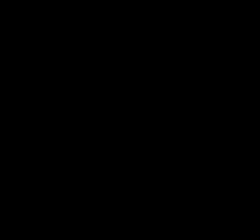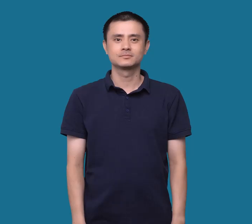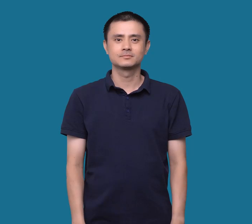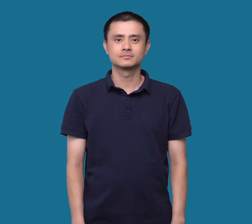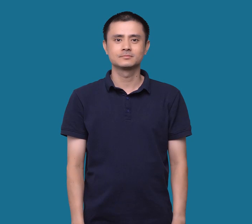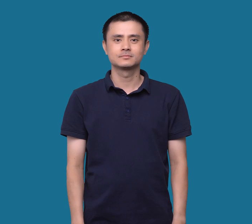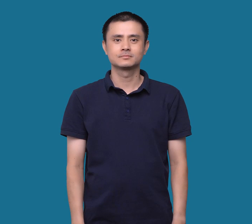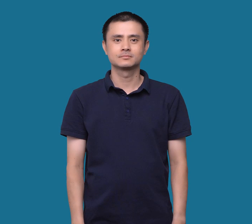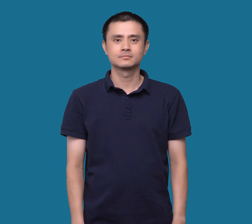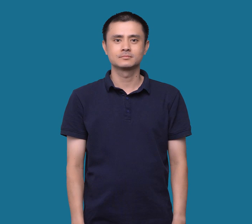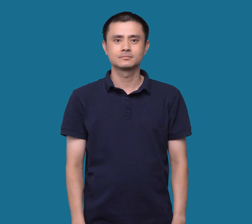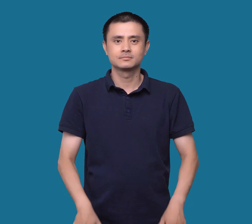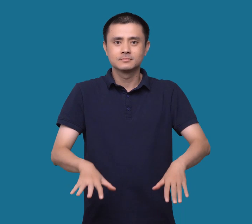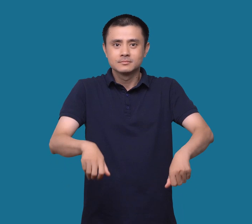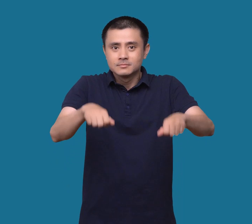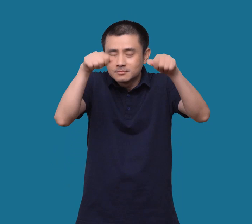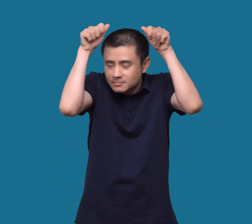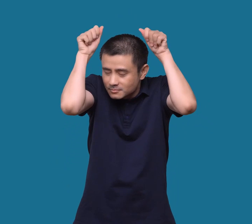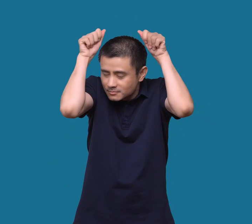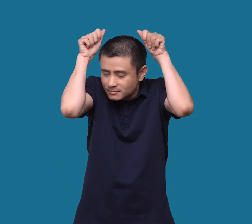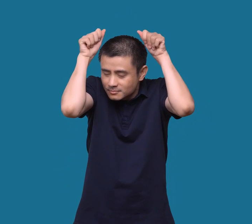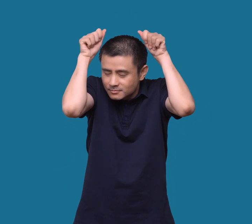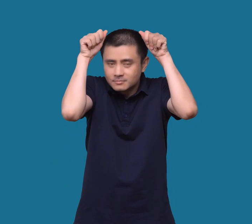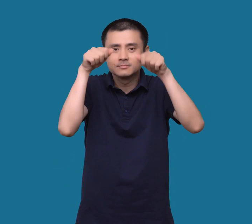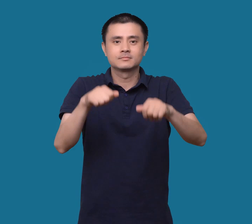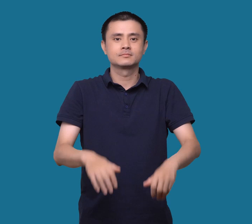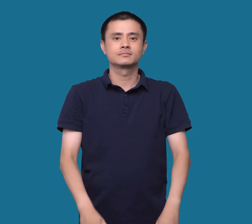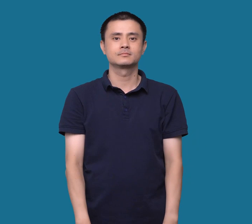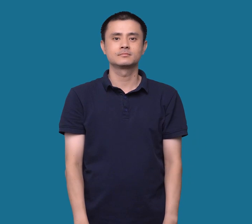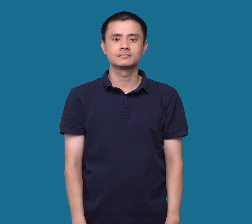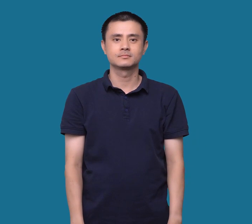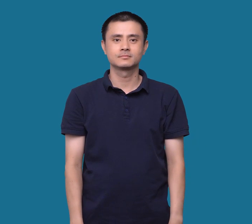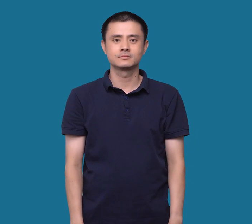trùm chăn